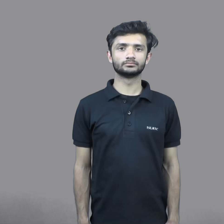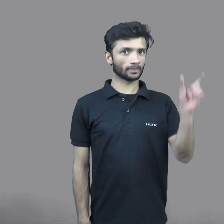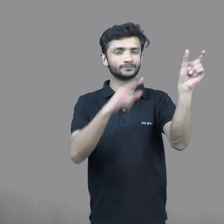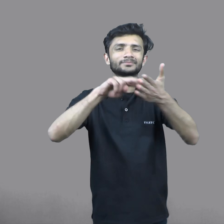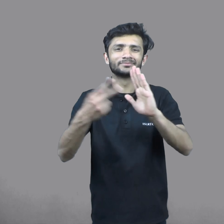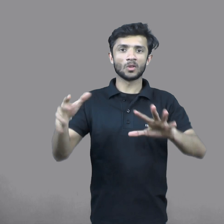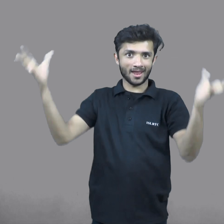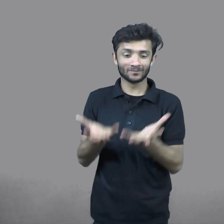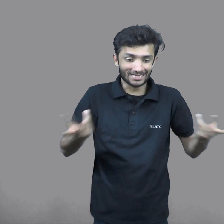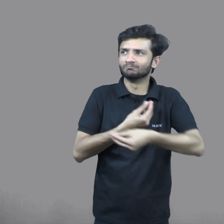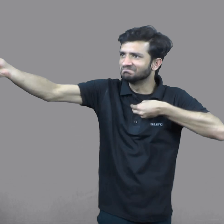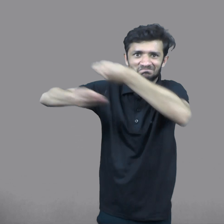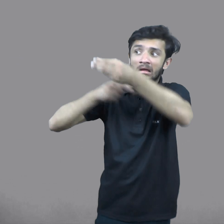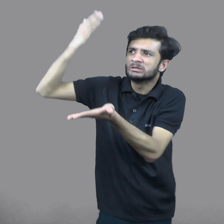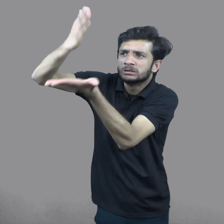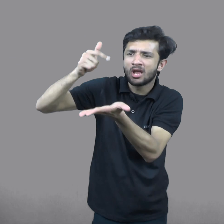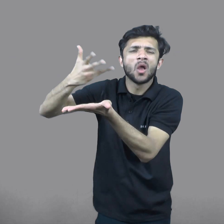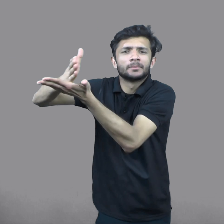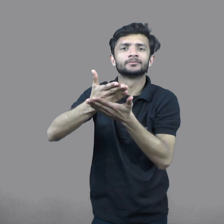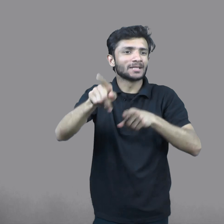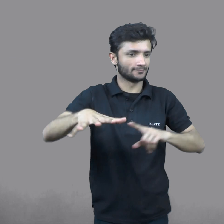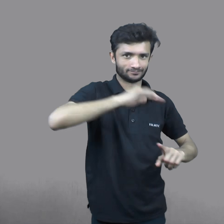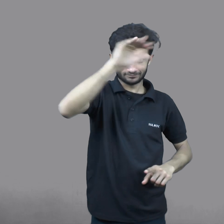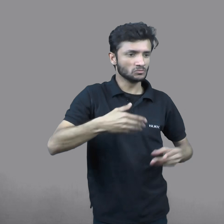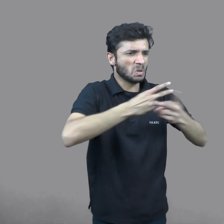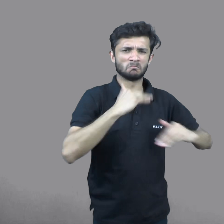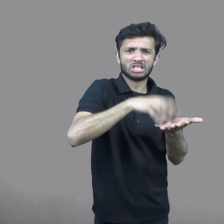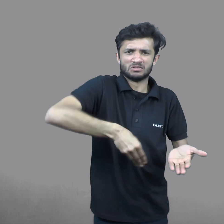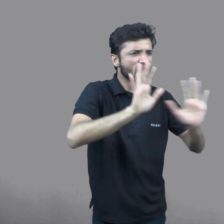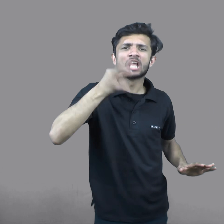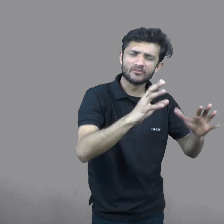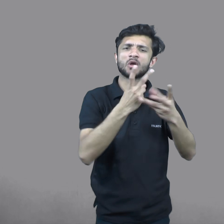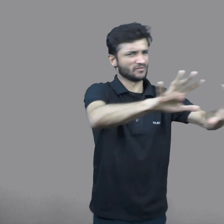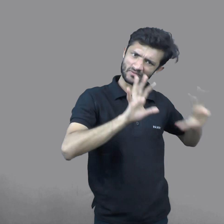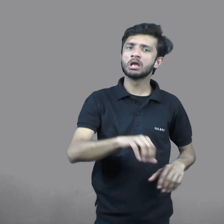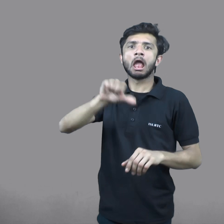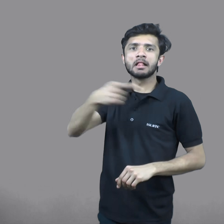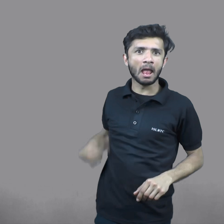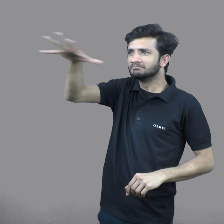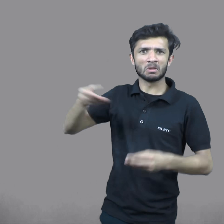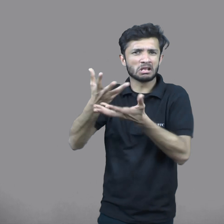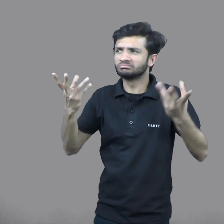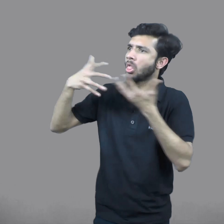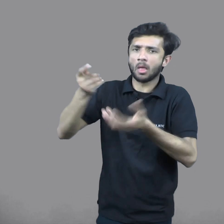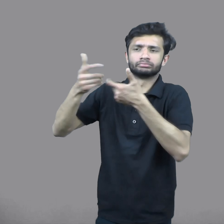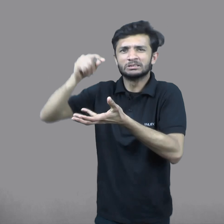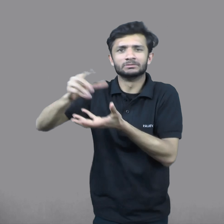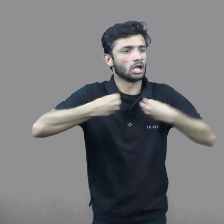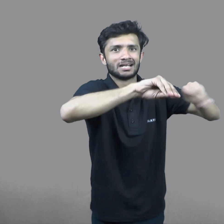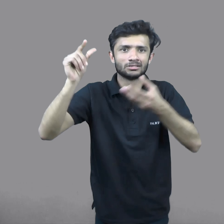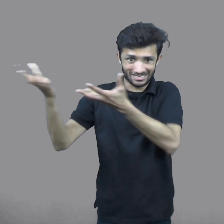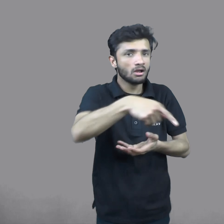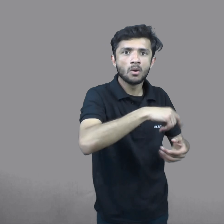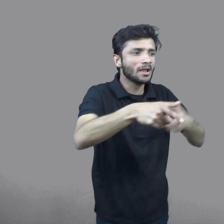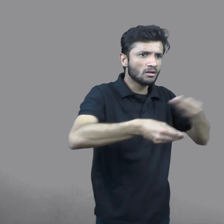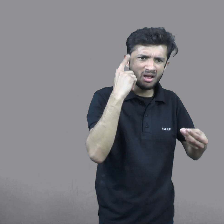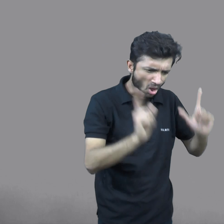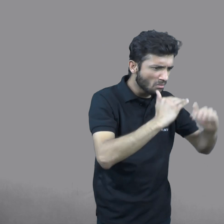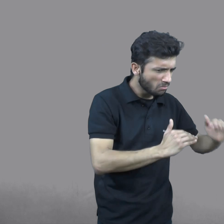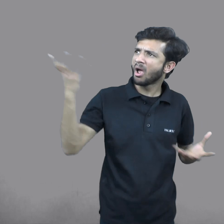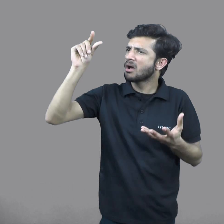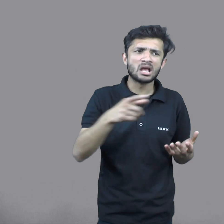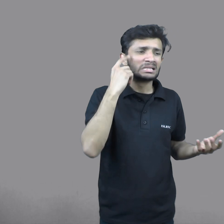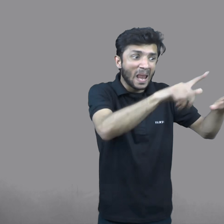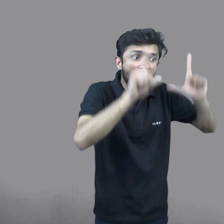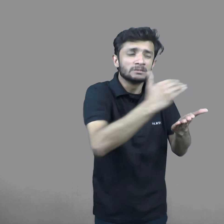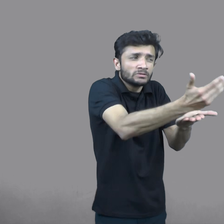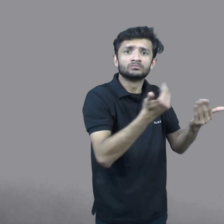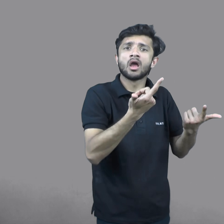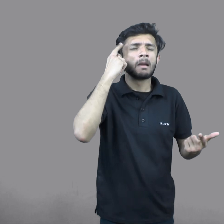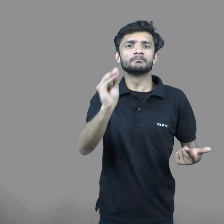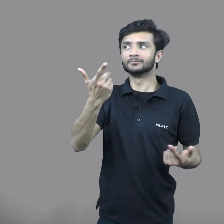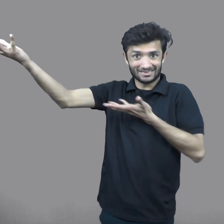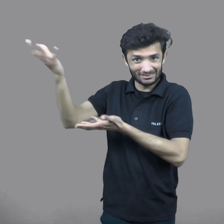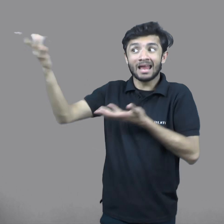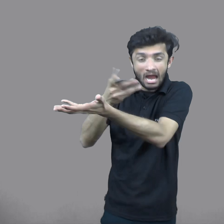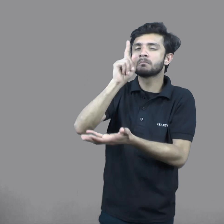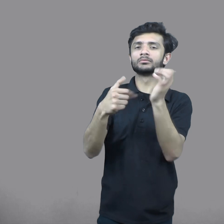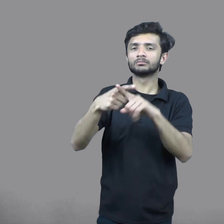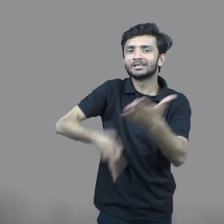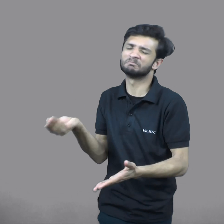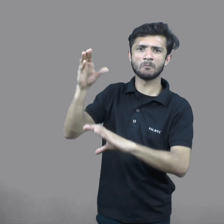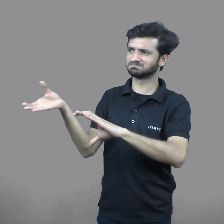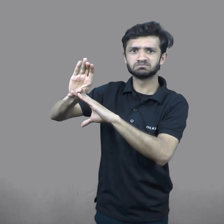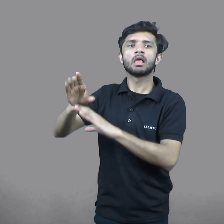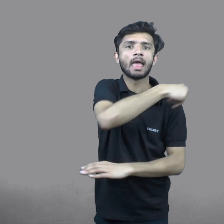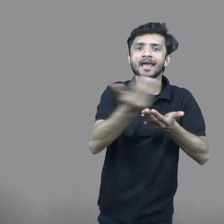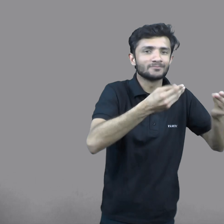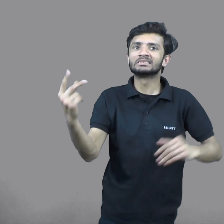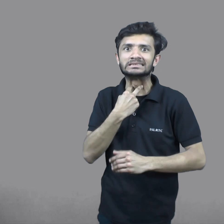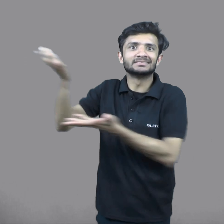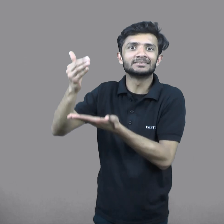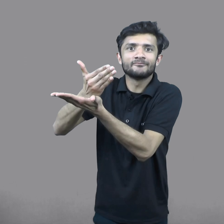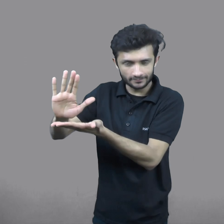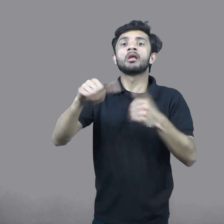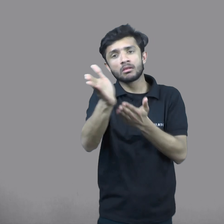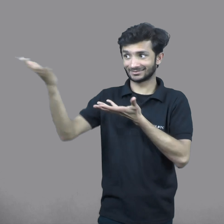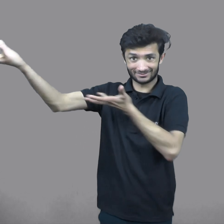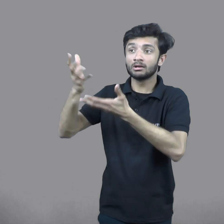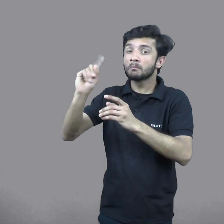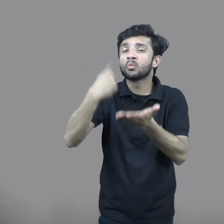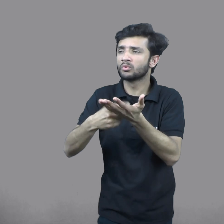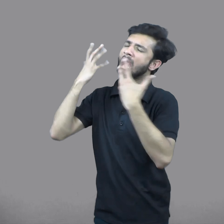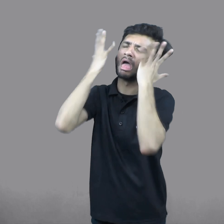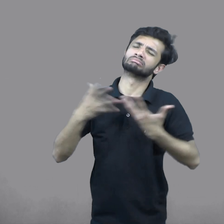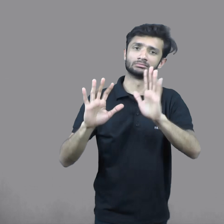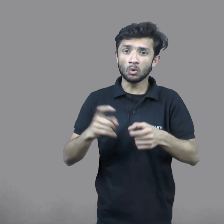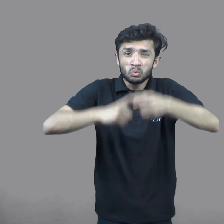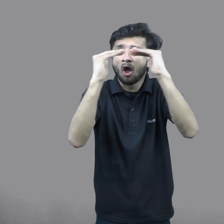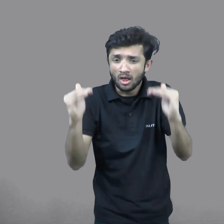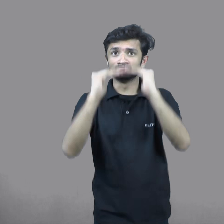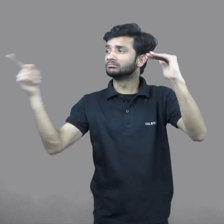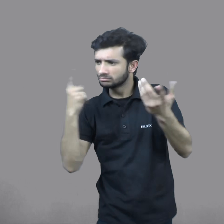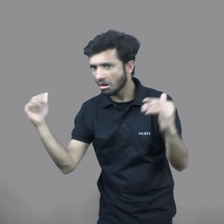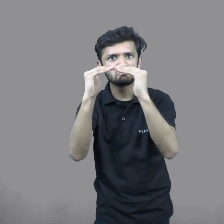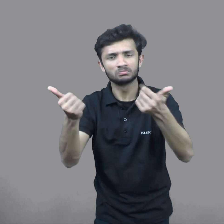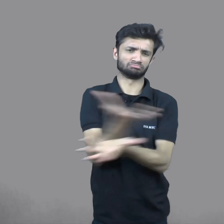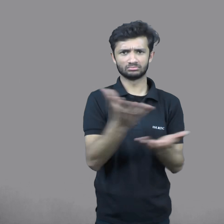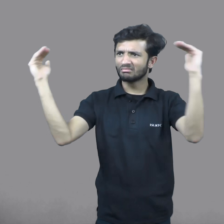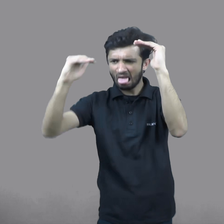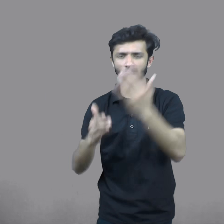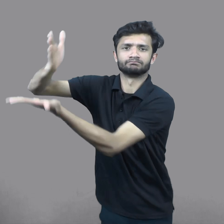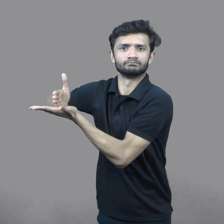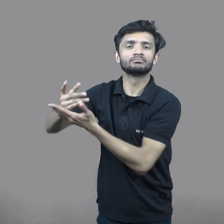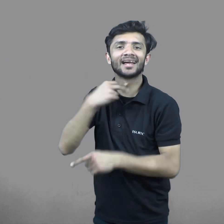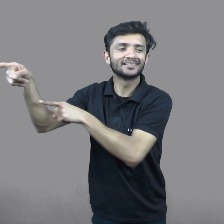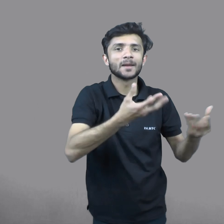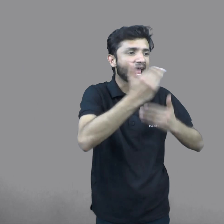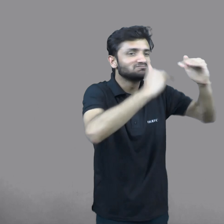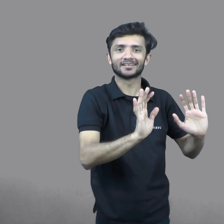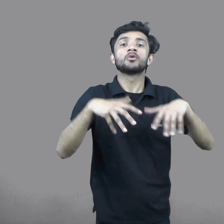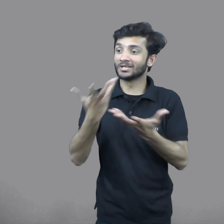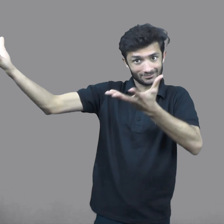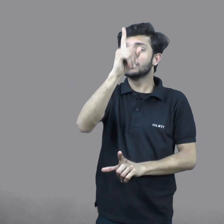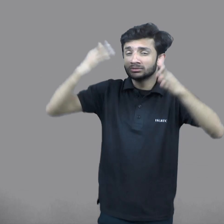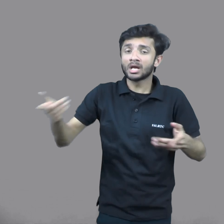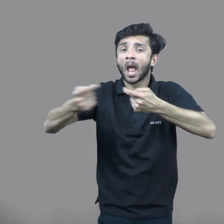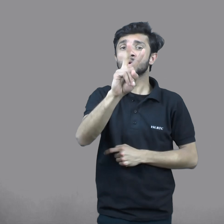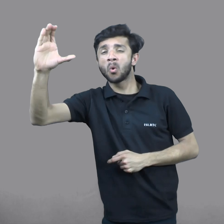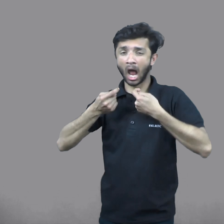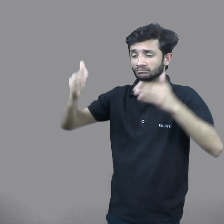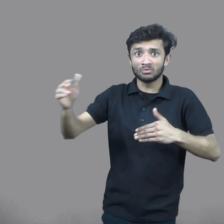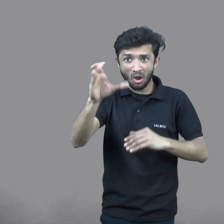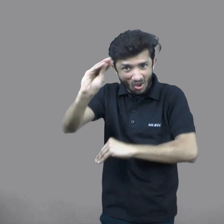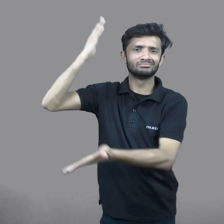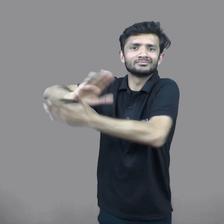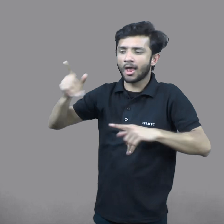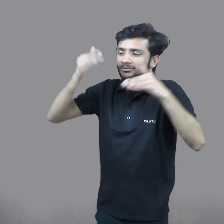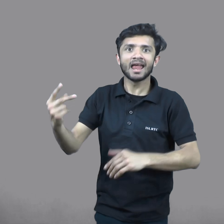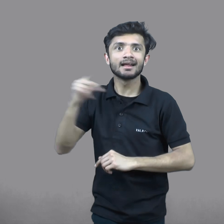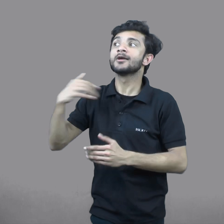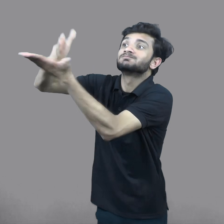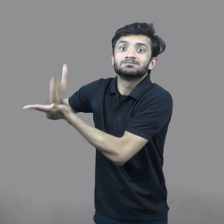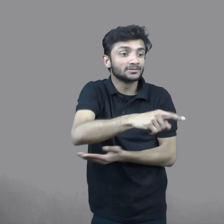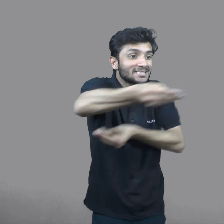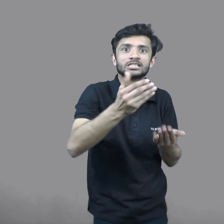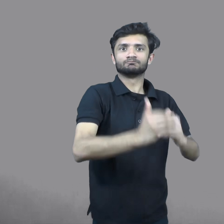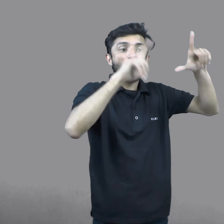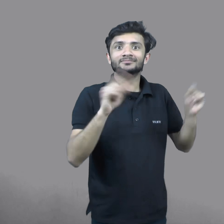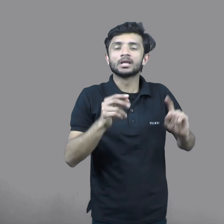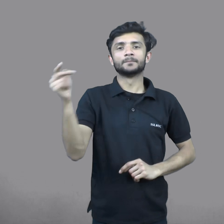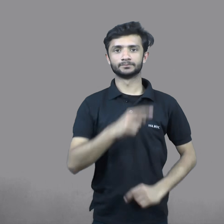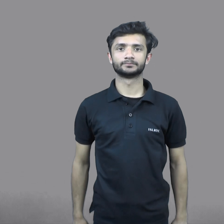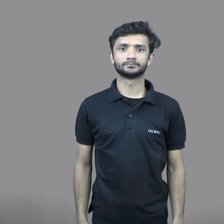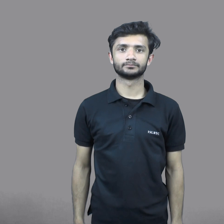Trade Barrier